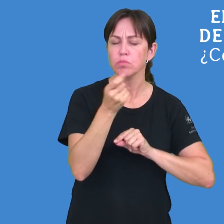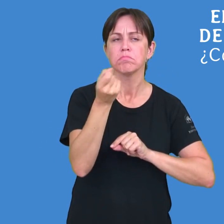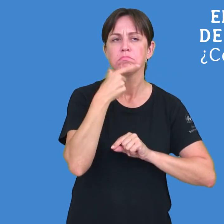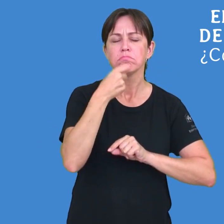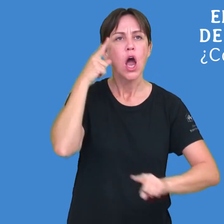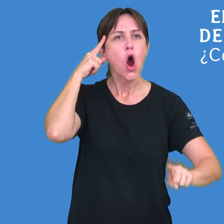droga